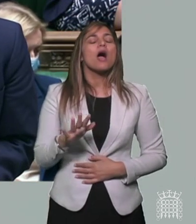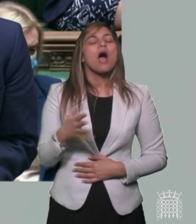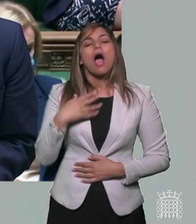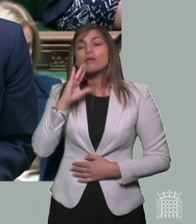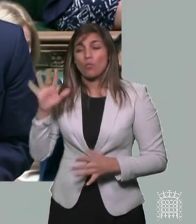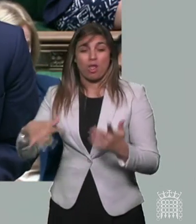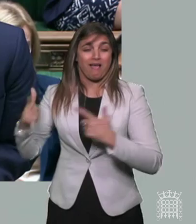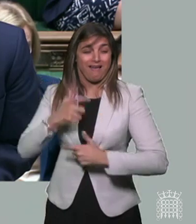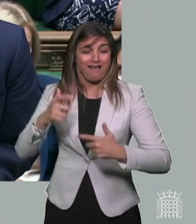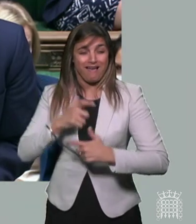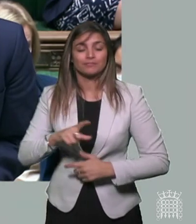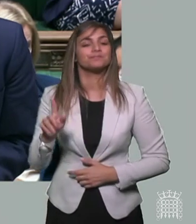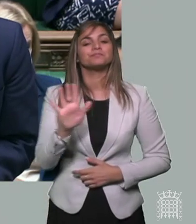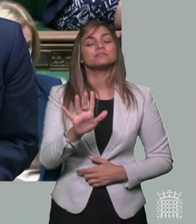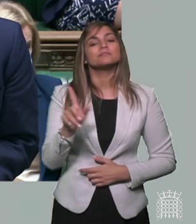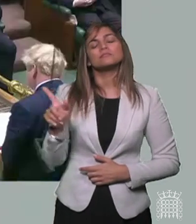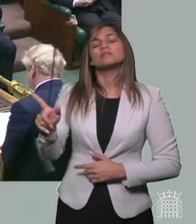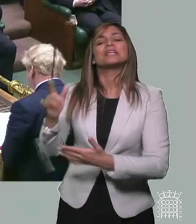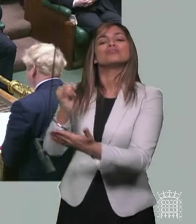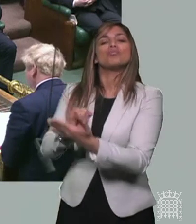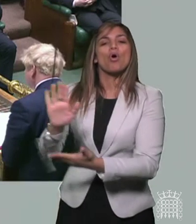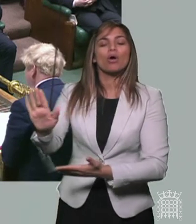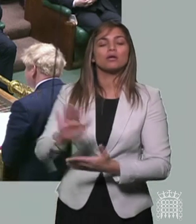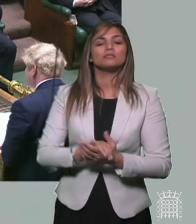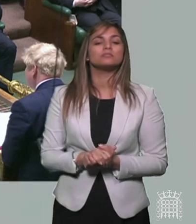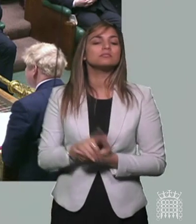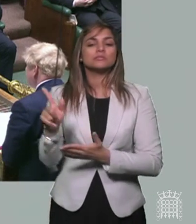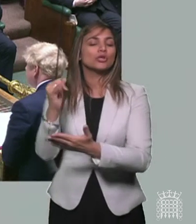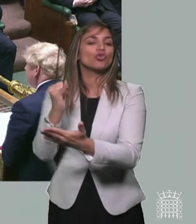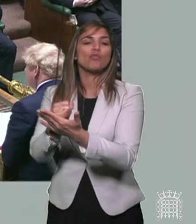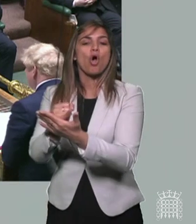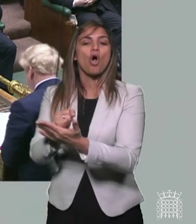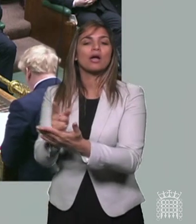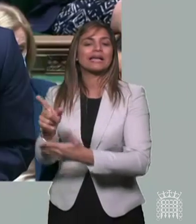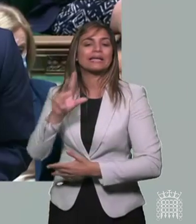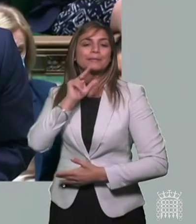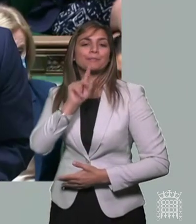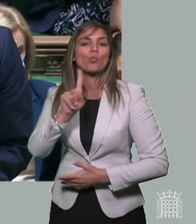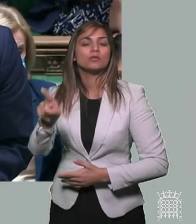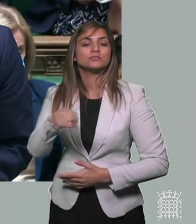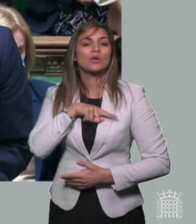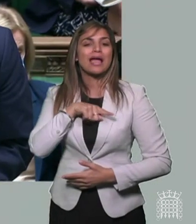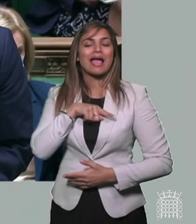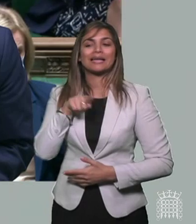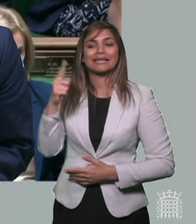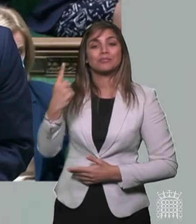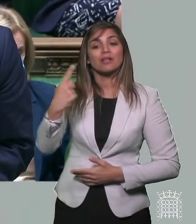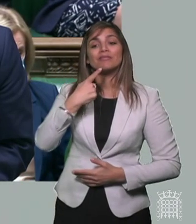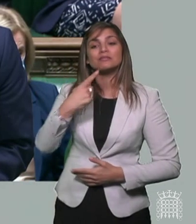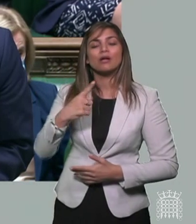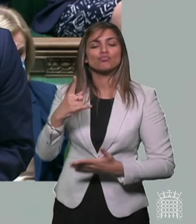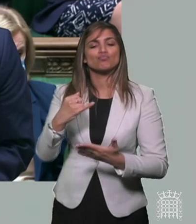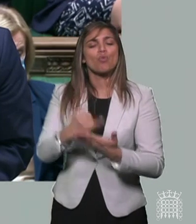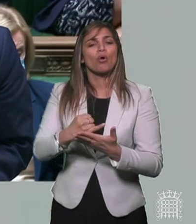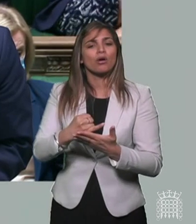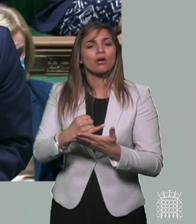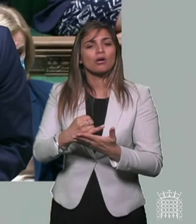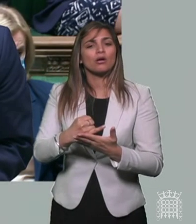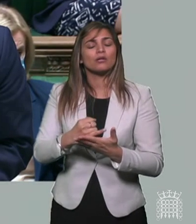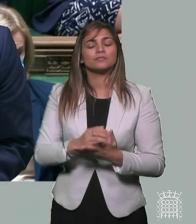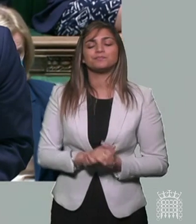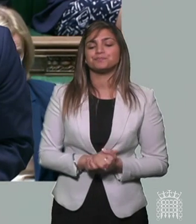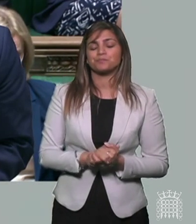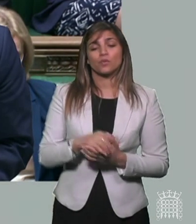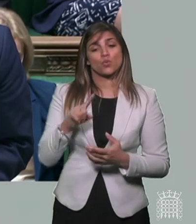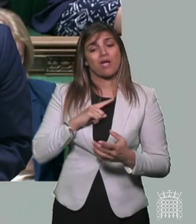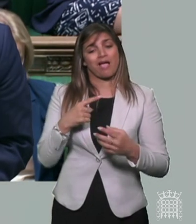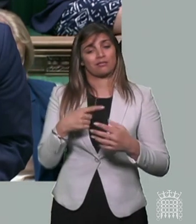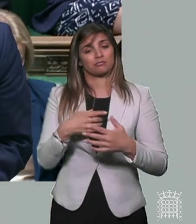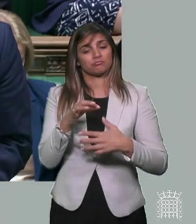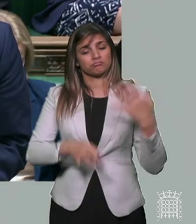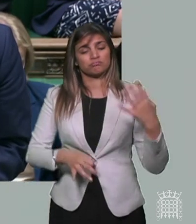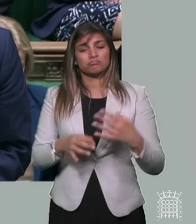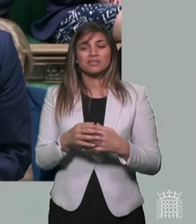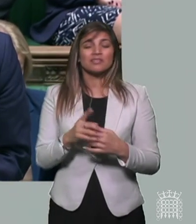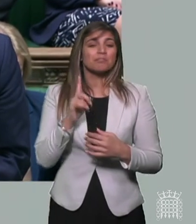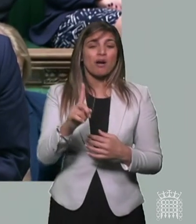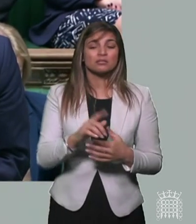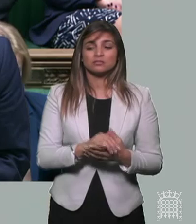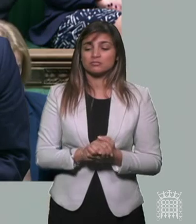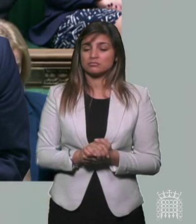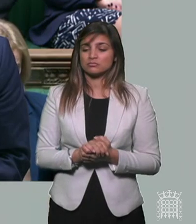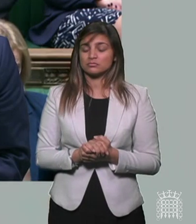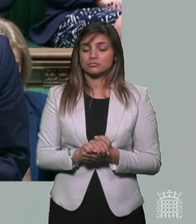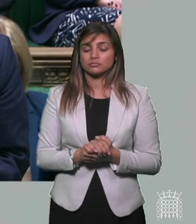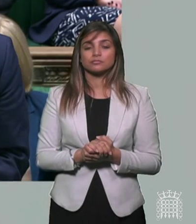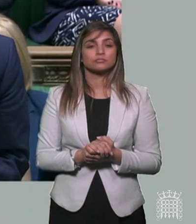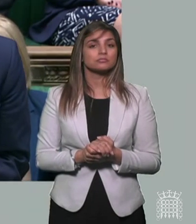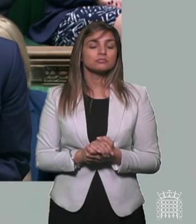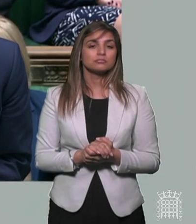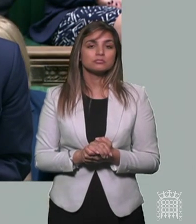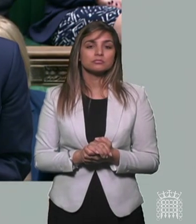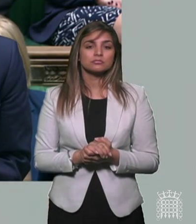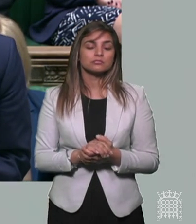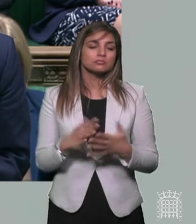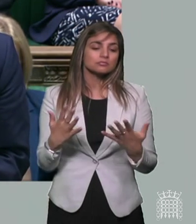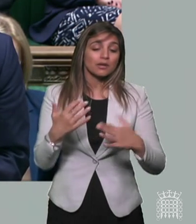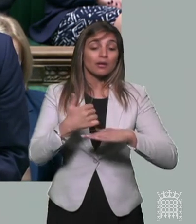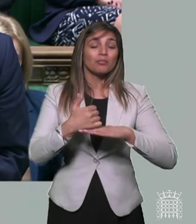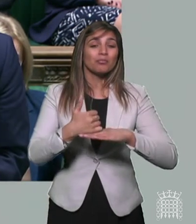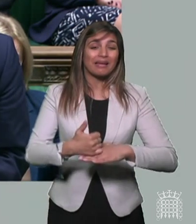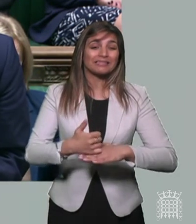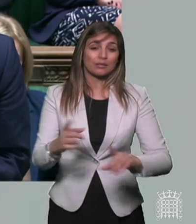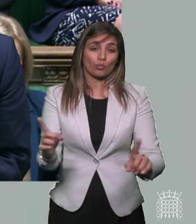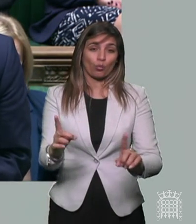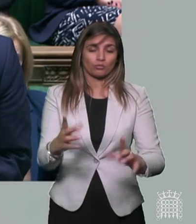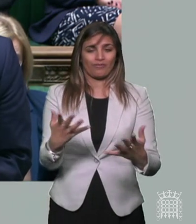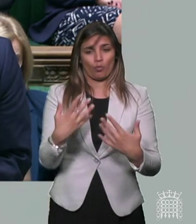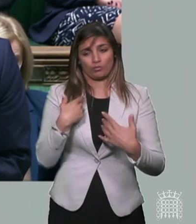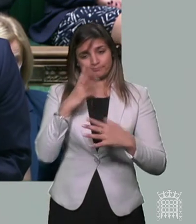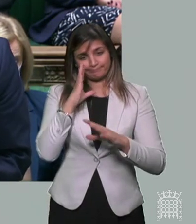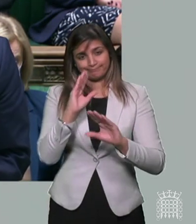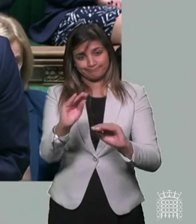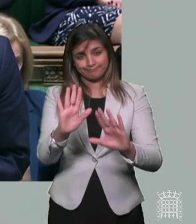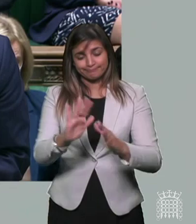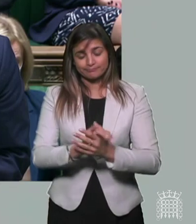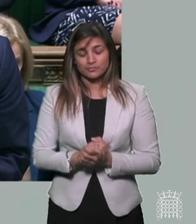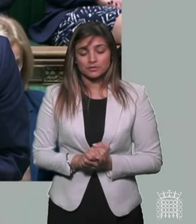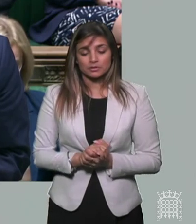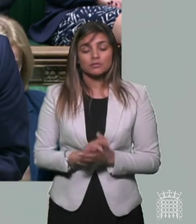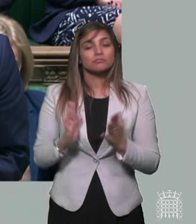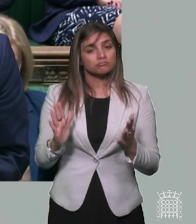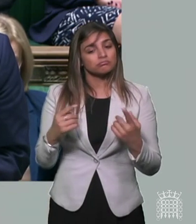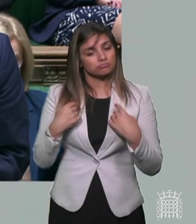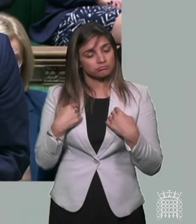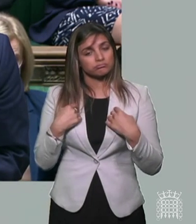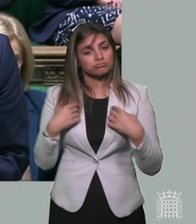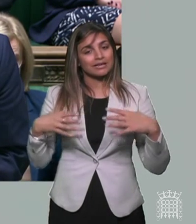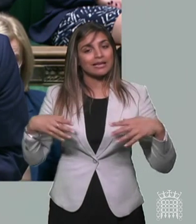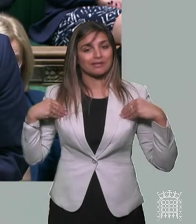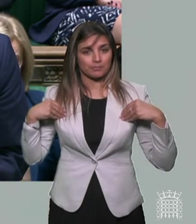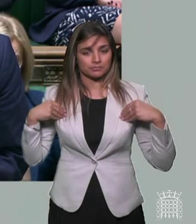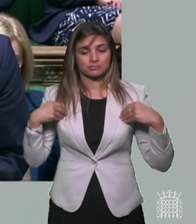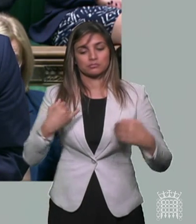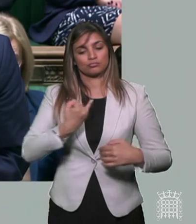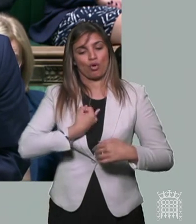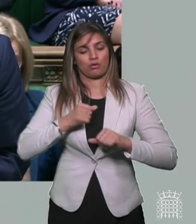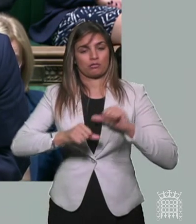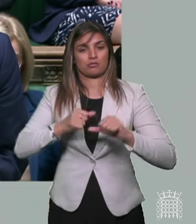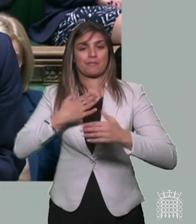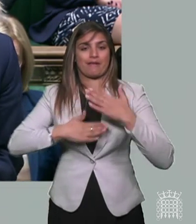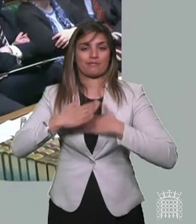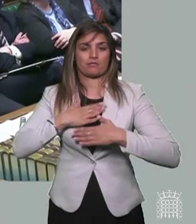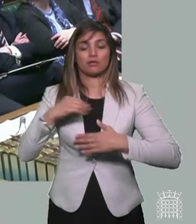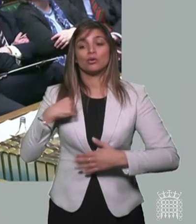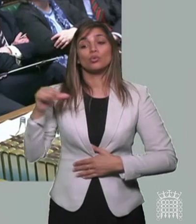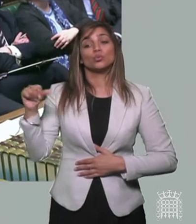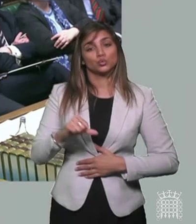I say to him that he is wrong in what he has said— What he said is wrong in several key respects, but that does not detract from the basic point that I want to make today, which is that I accept that we should have done things differently on that evening.